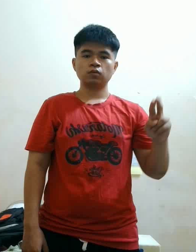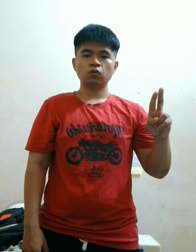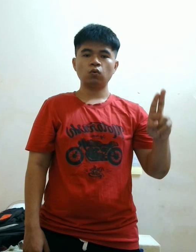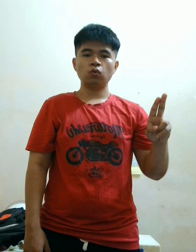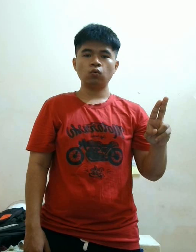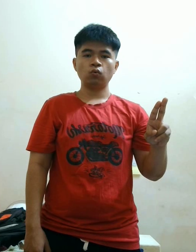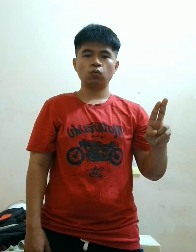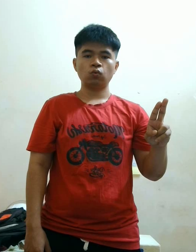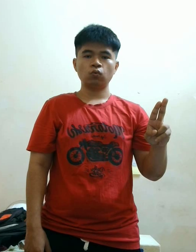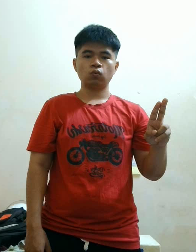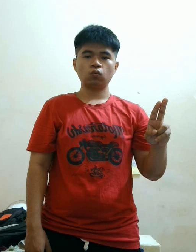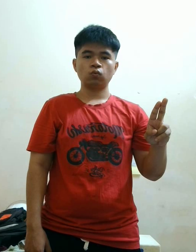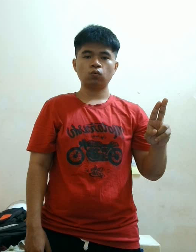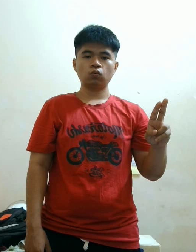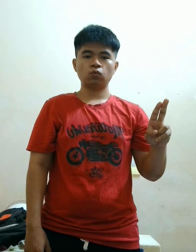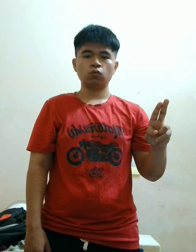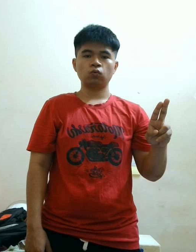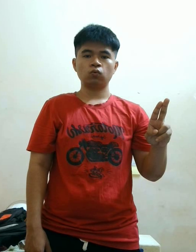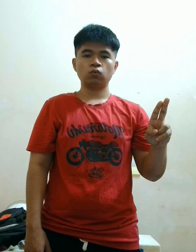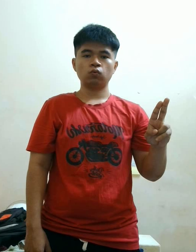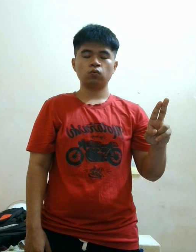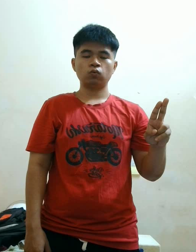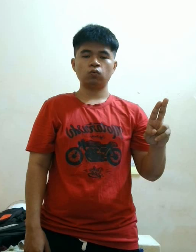u